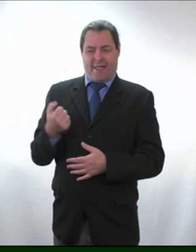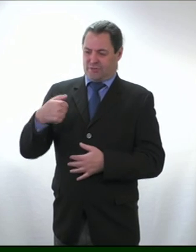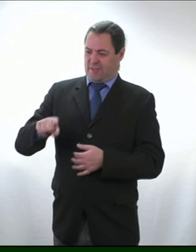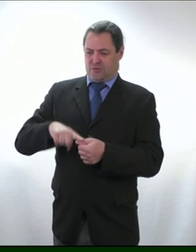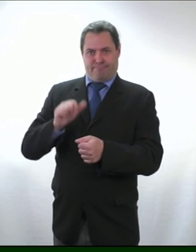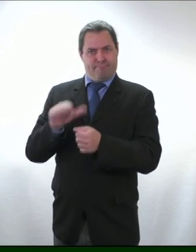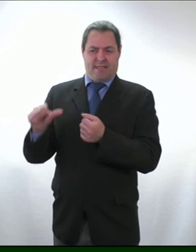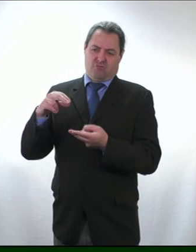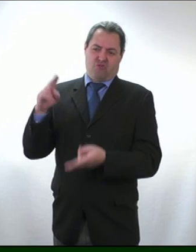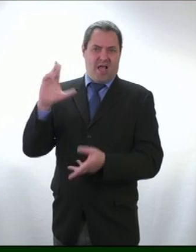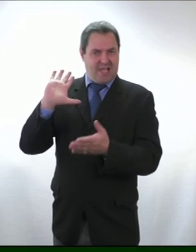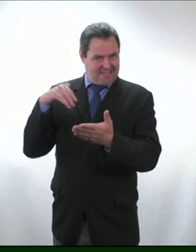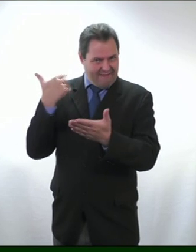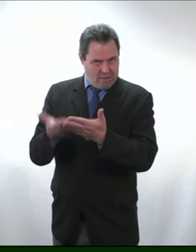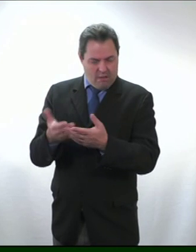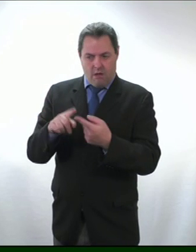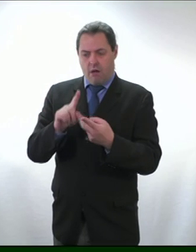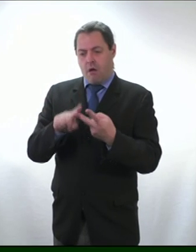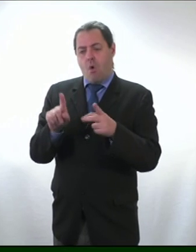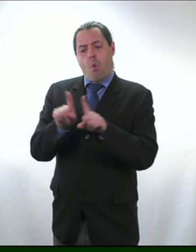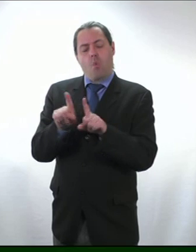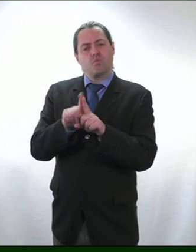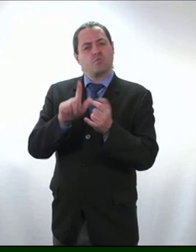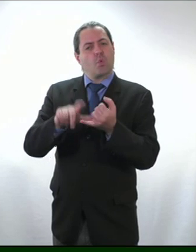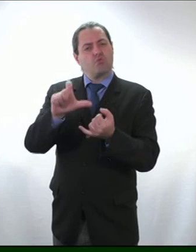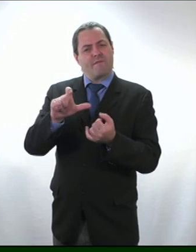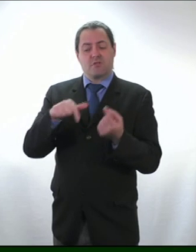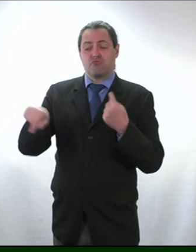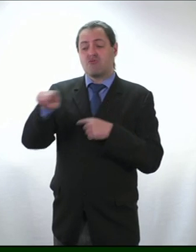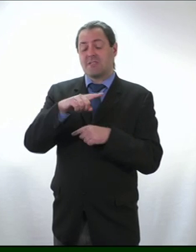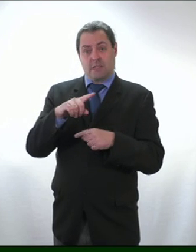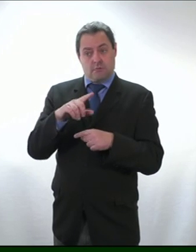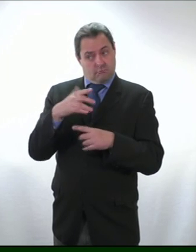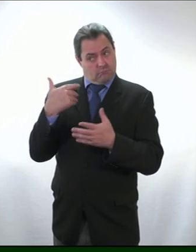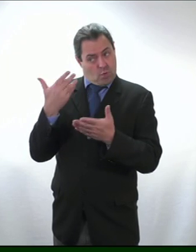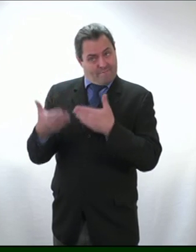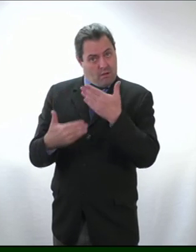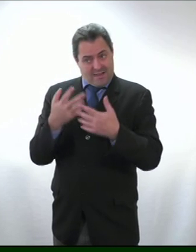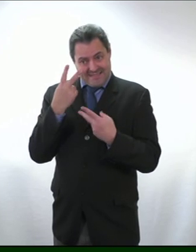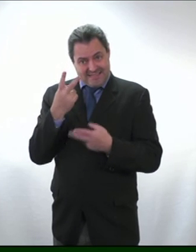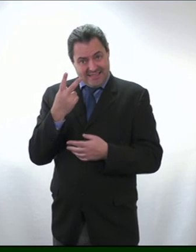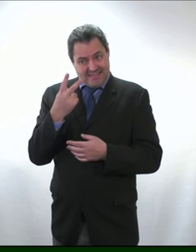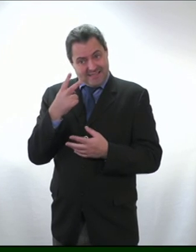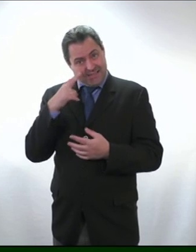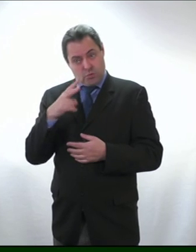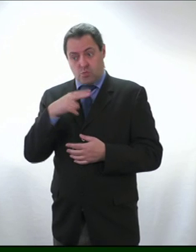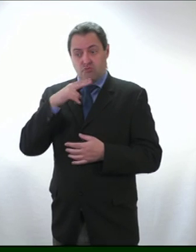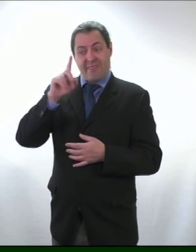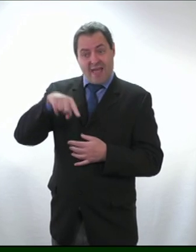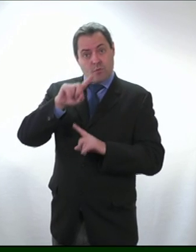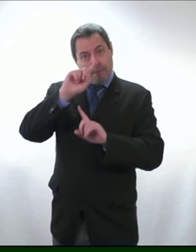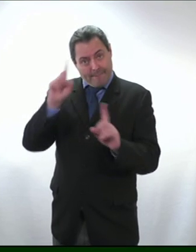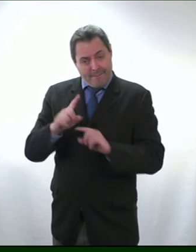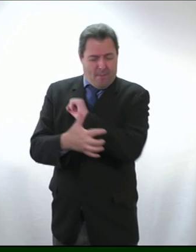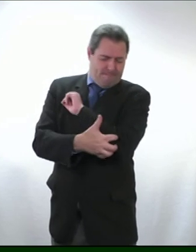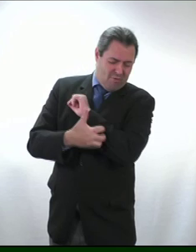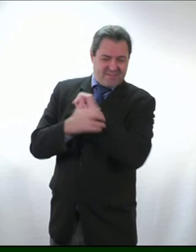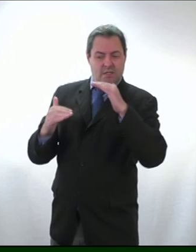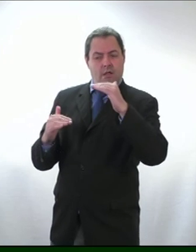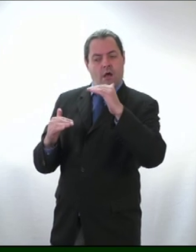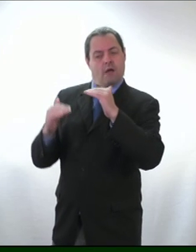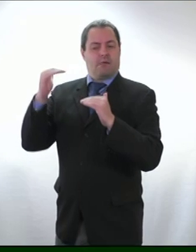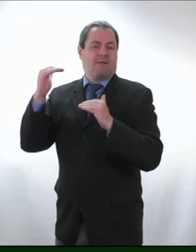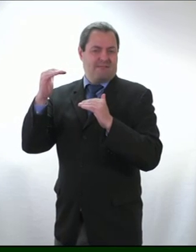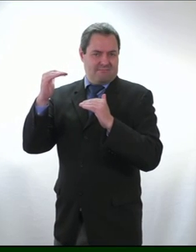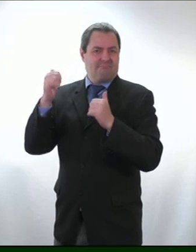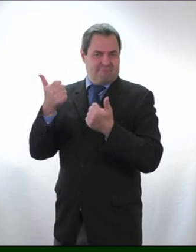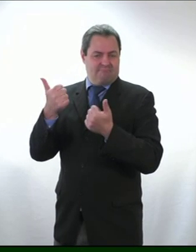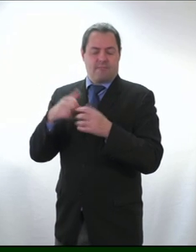The result of universal credit so far has been that there are 200,000 fewer people in absolute poverty now than there were in 2010.